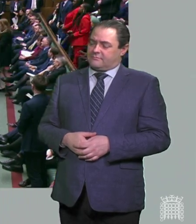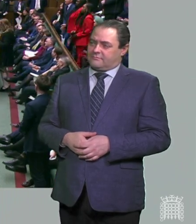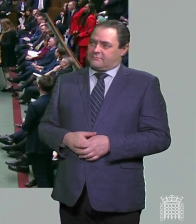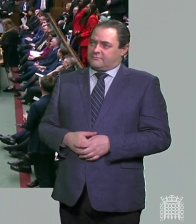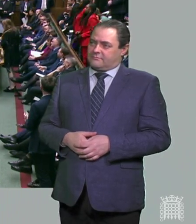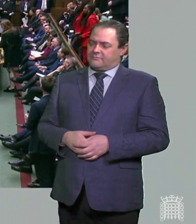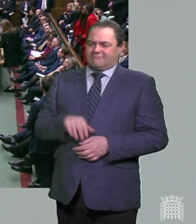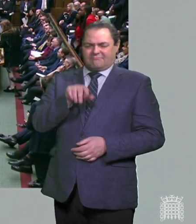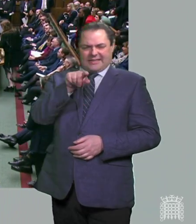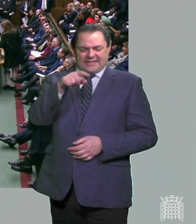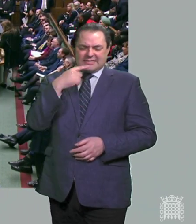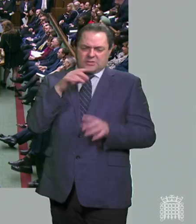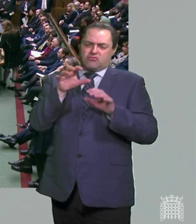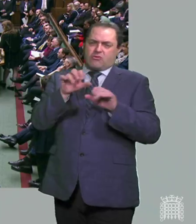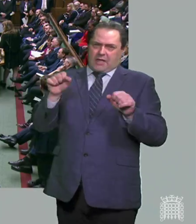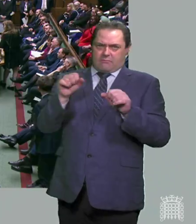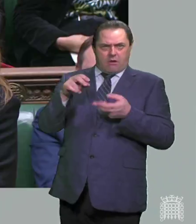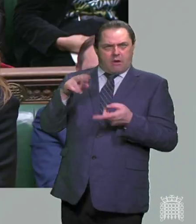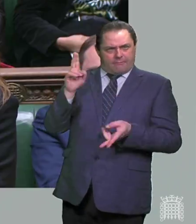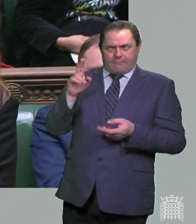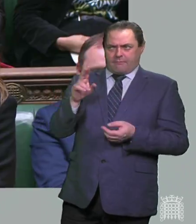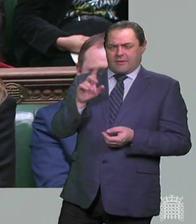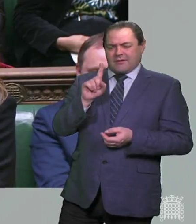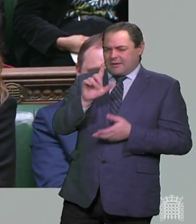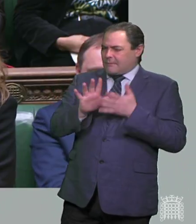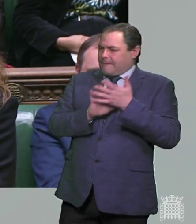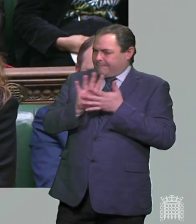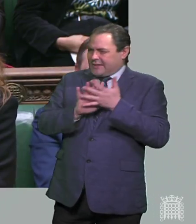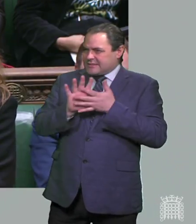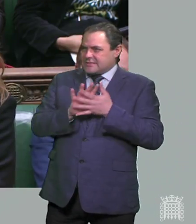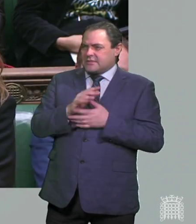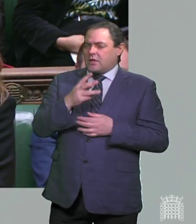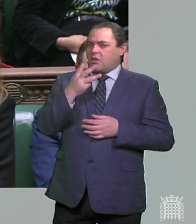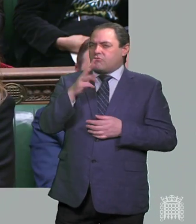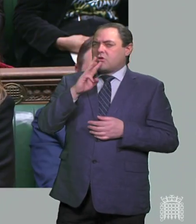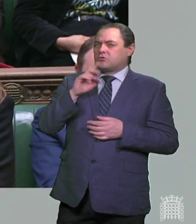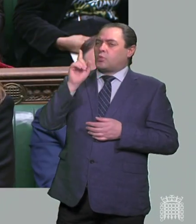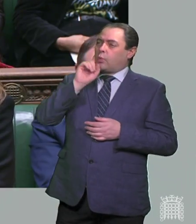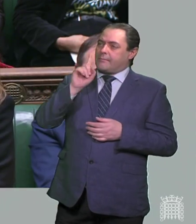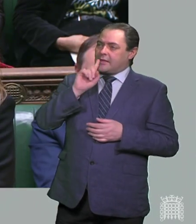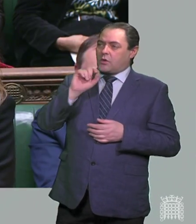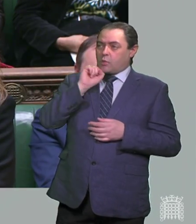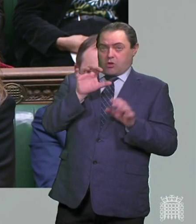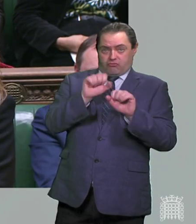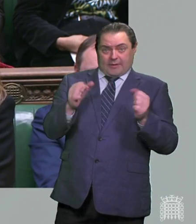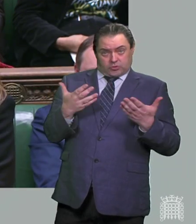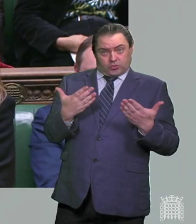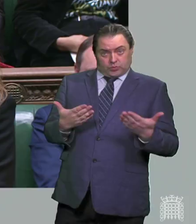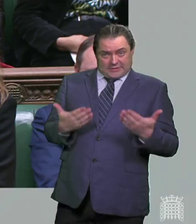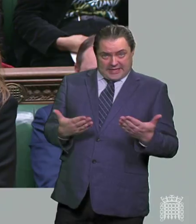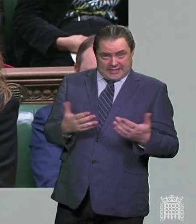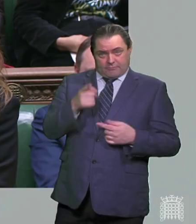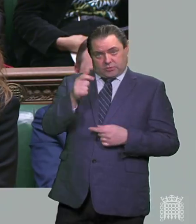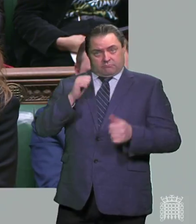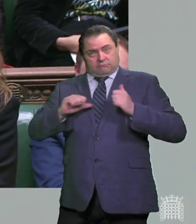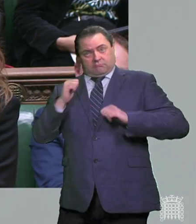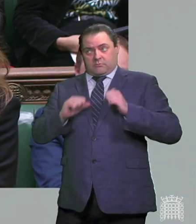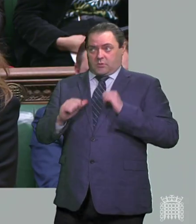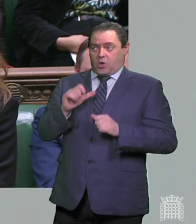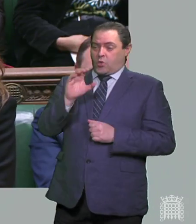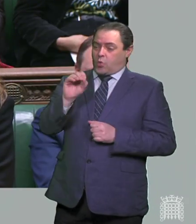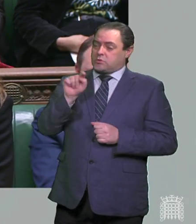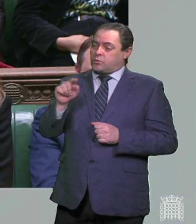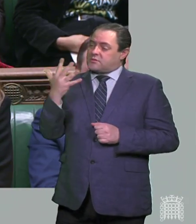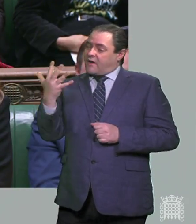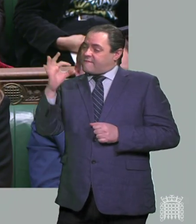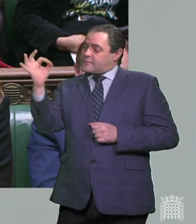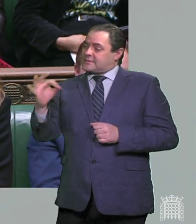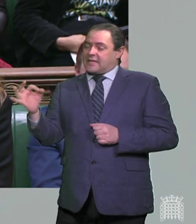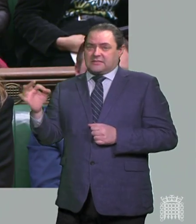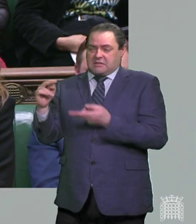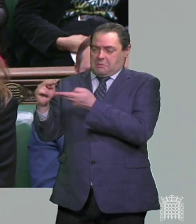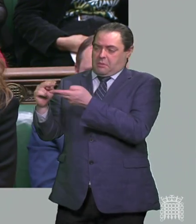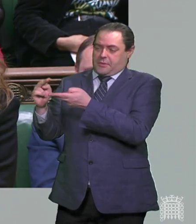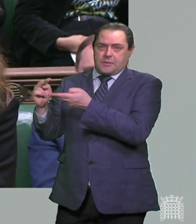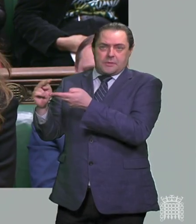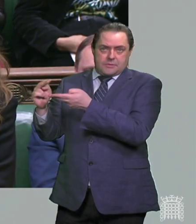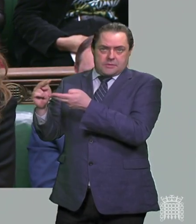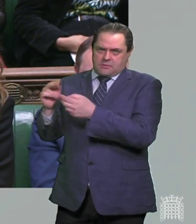The right honourable Gentleman says that rape conviction has gone up. What he really means is that 300 women will be raped today while he boasts about an increase of 0.5%.